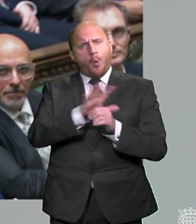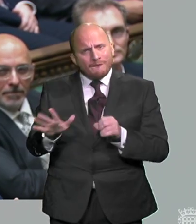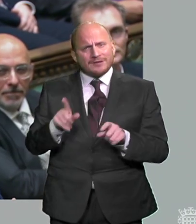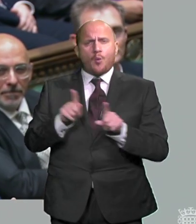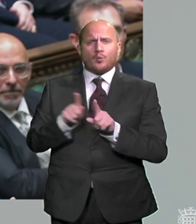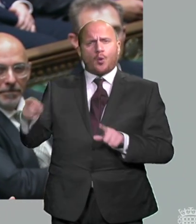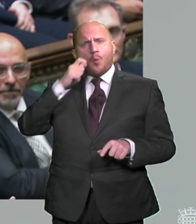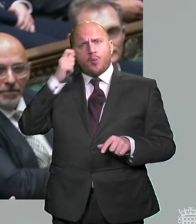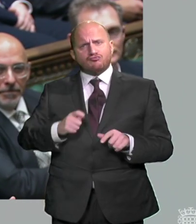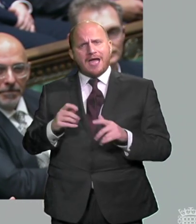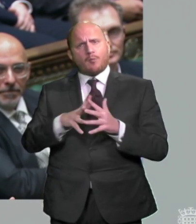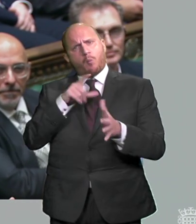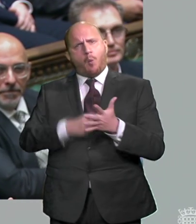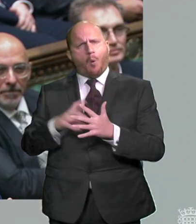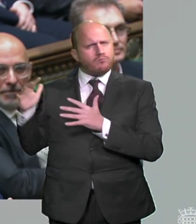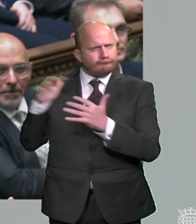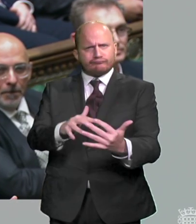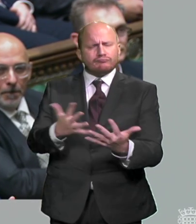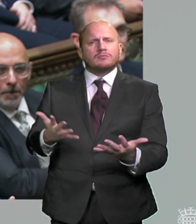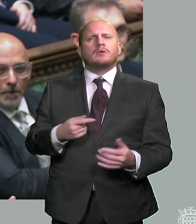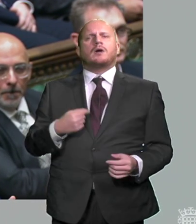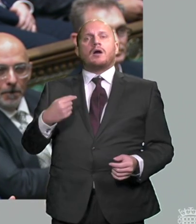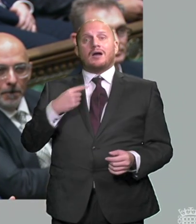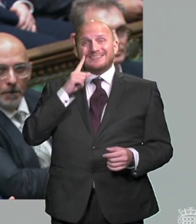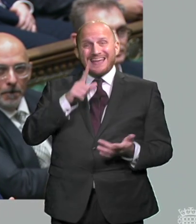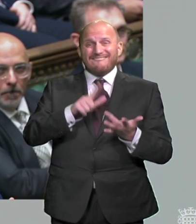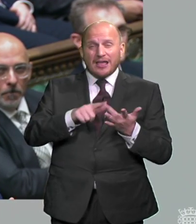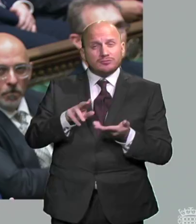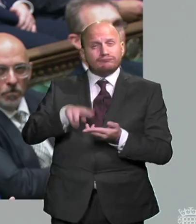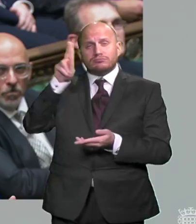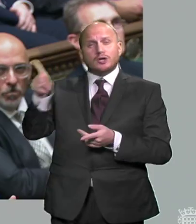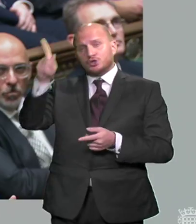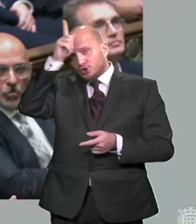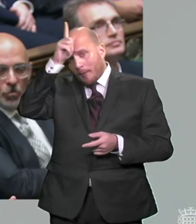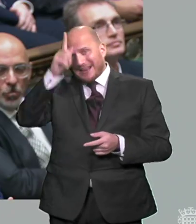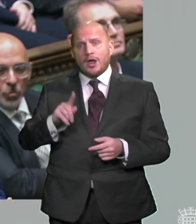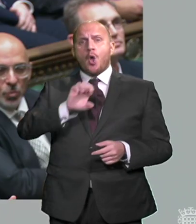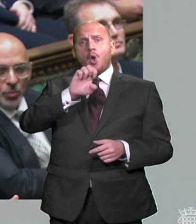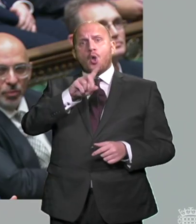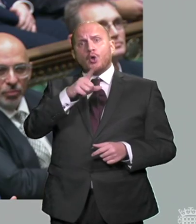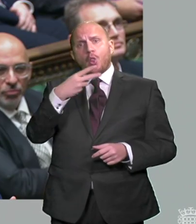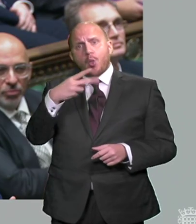We have seen rising inflation in Germany, the eurozone and the US.